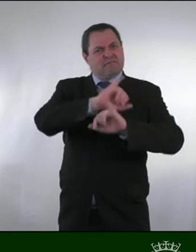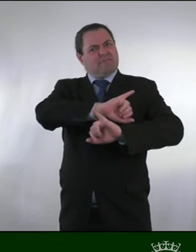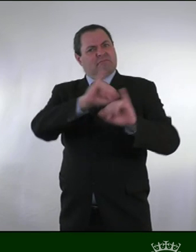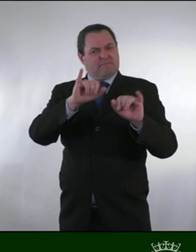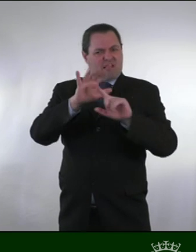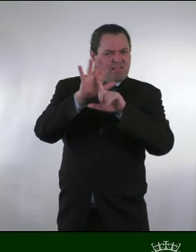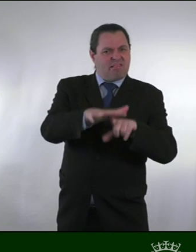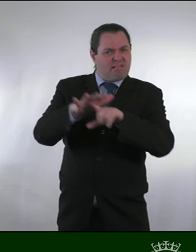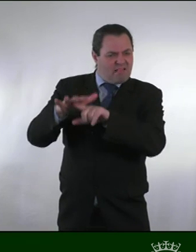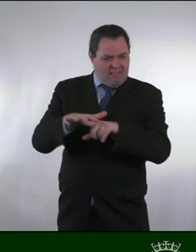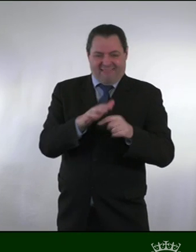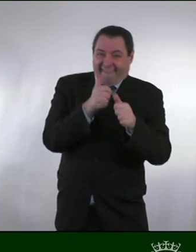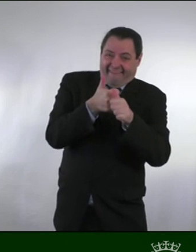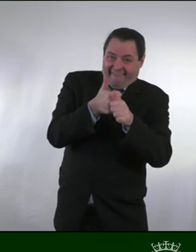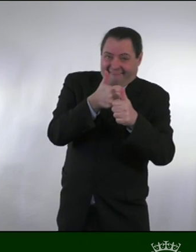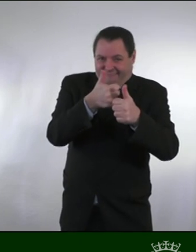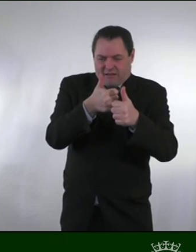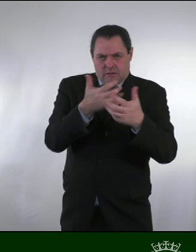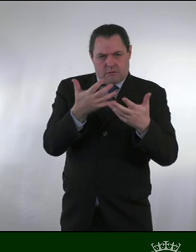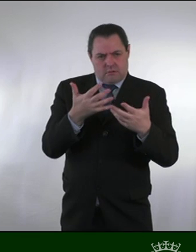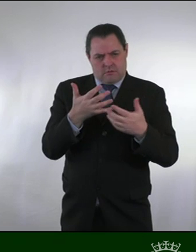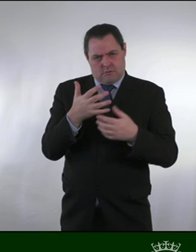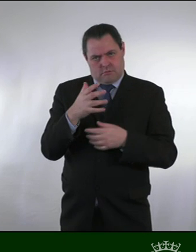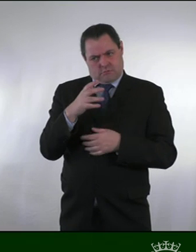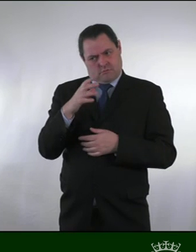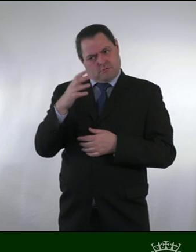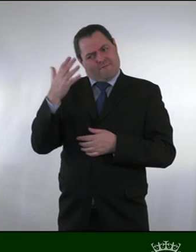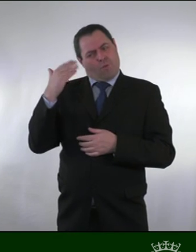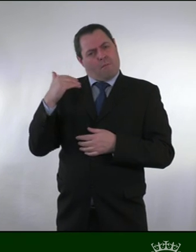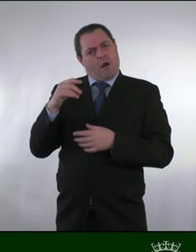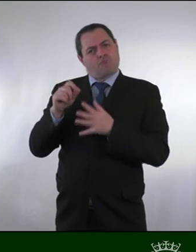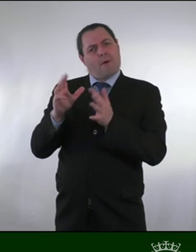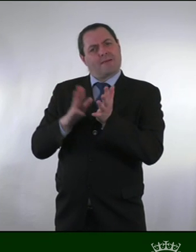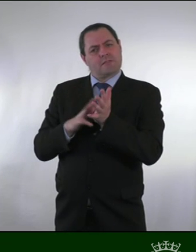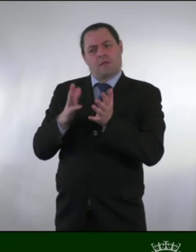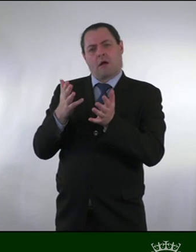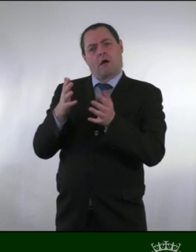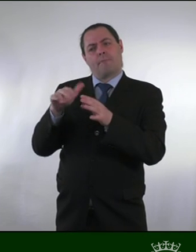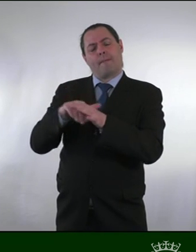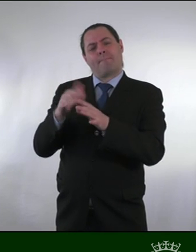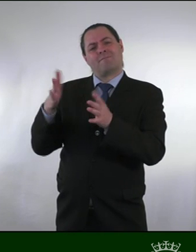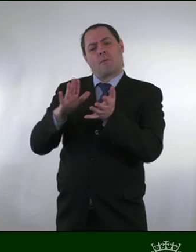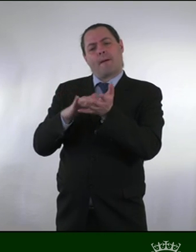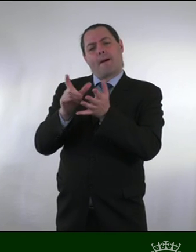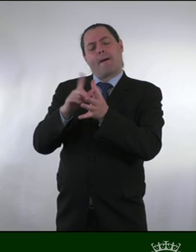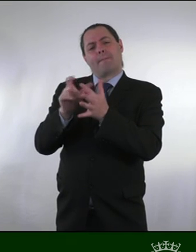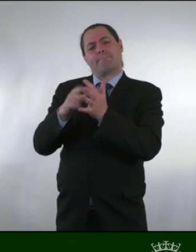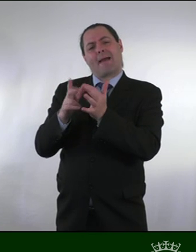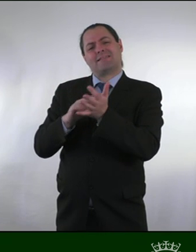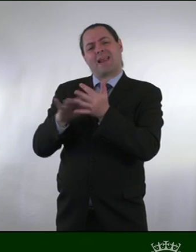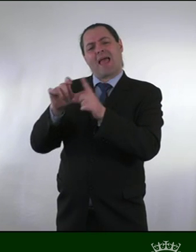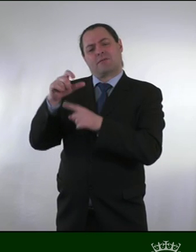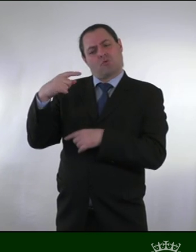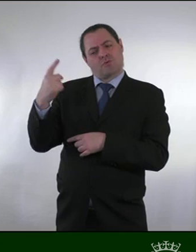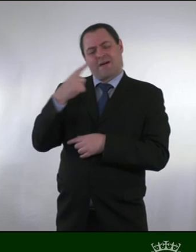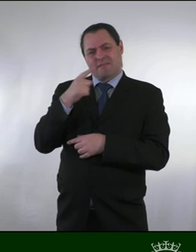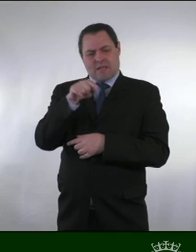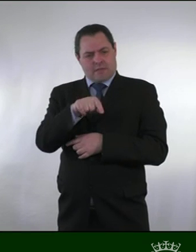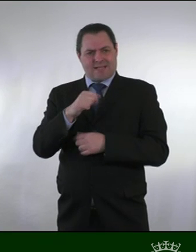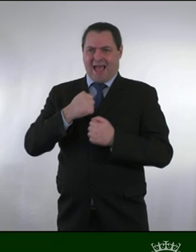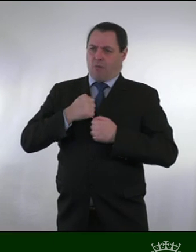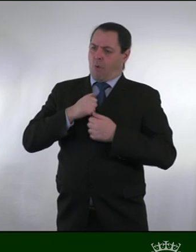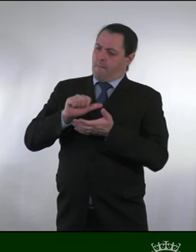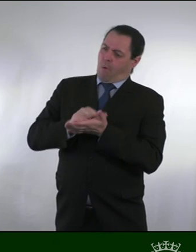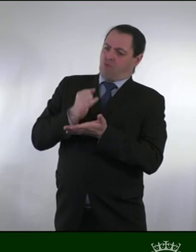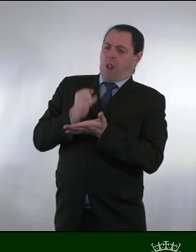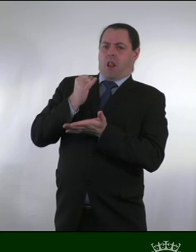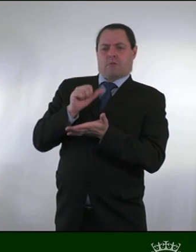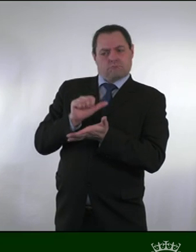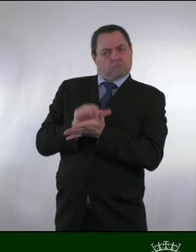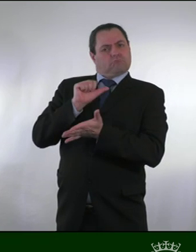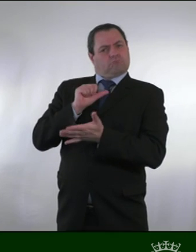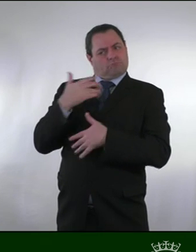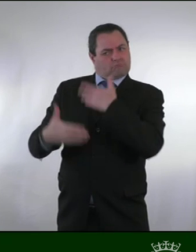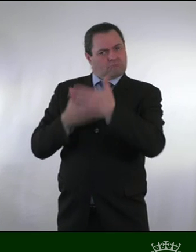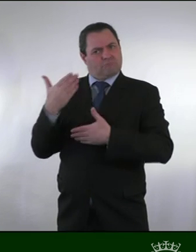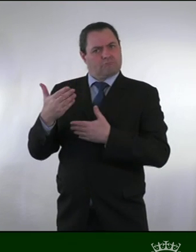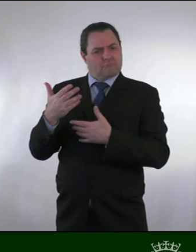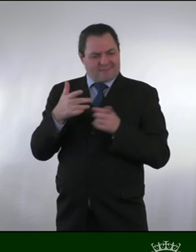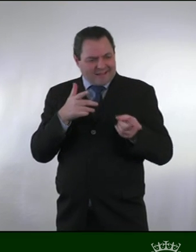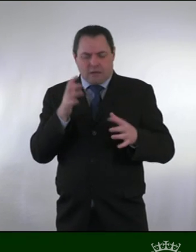This morning, the former Prime Minister, the right honourable Member for Maidenhead accused the current Prime Minister of abandoning moral responsibility on the world stage by slashing international aid.